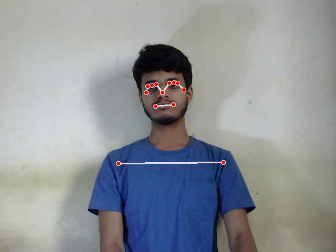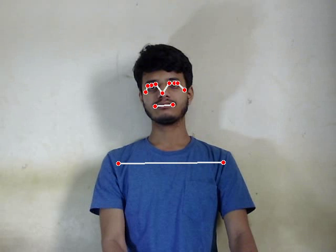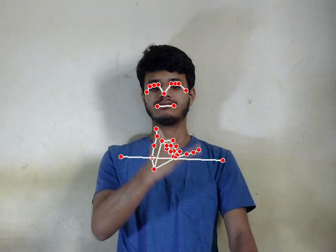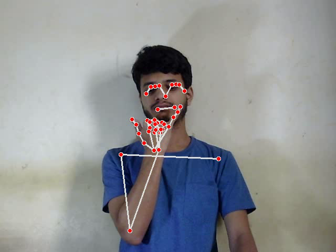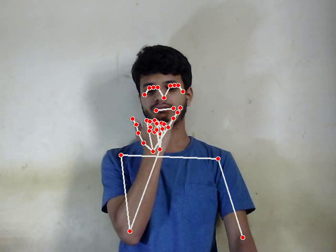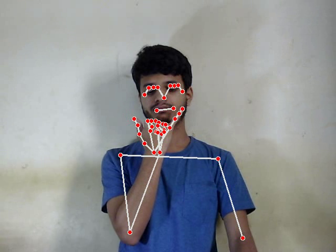wrong